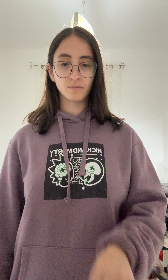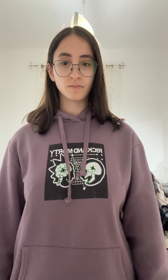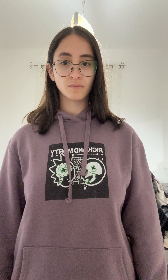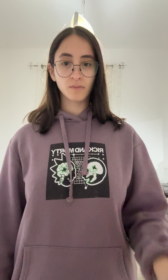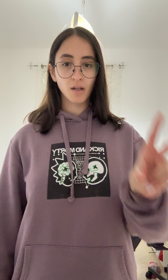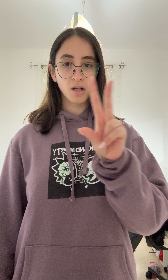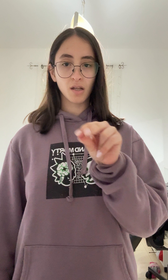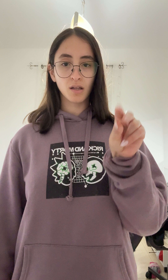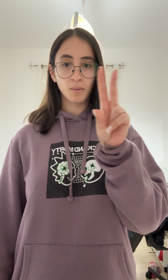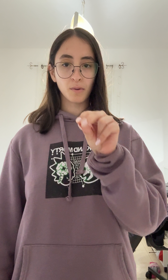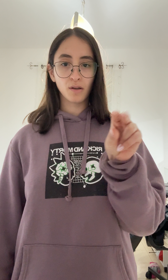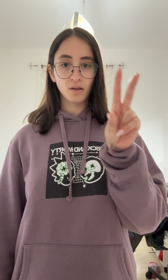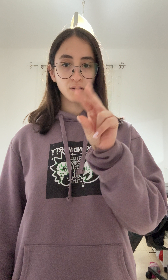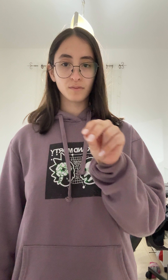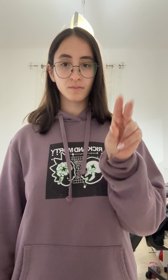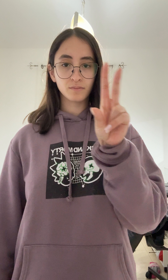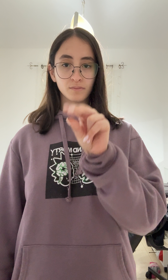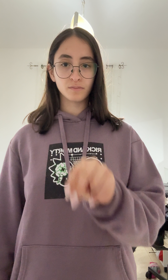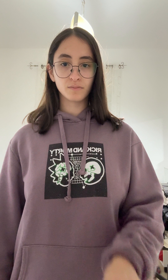לדבר